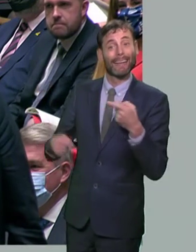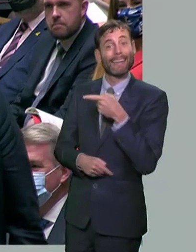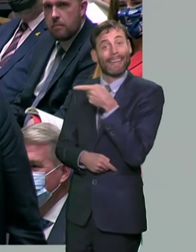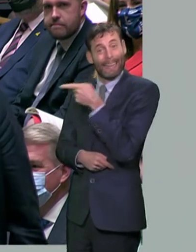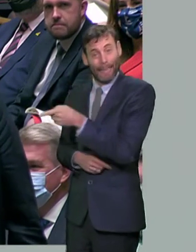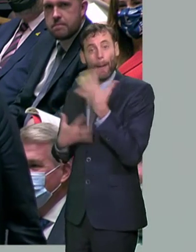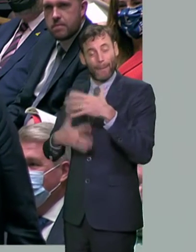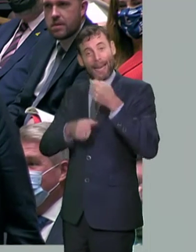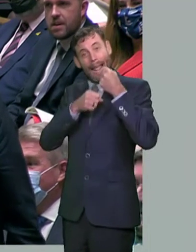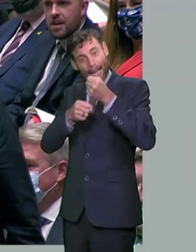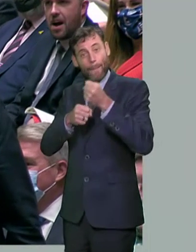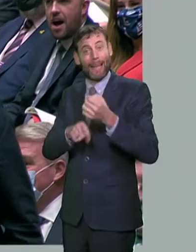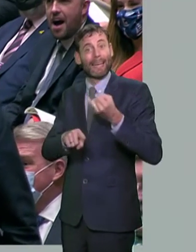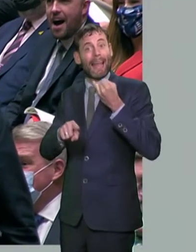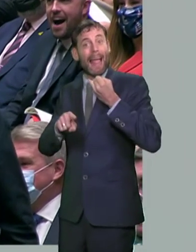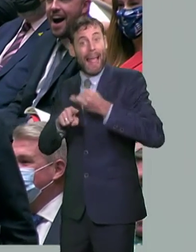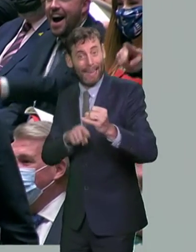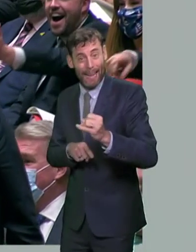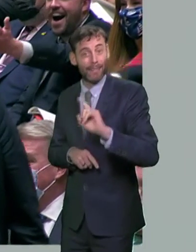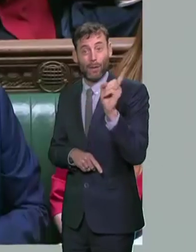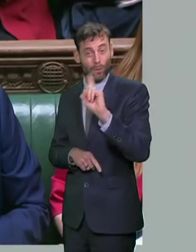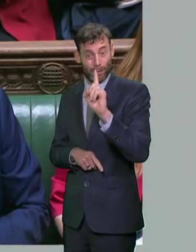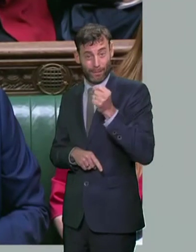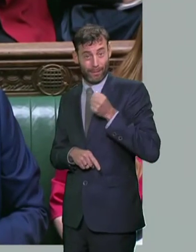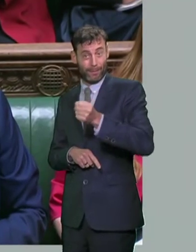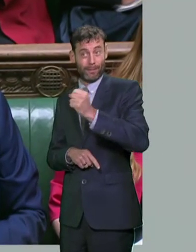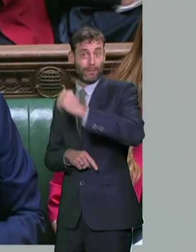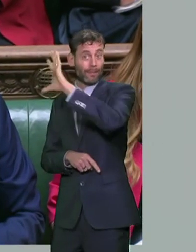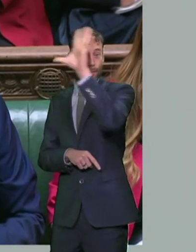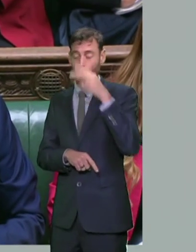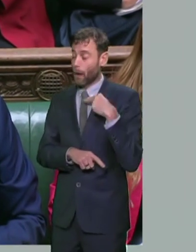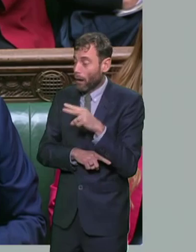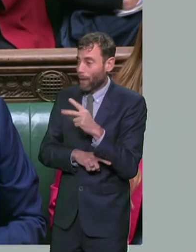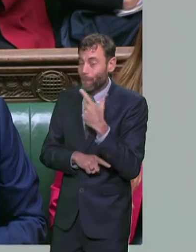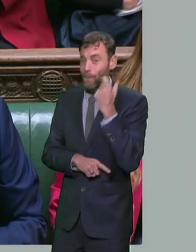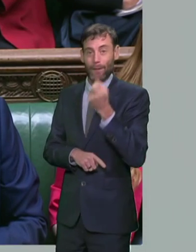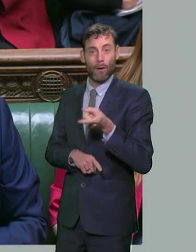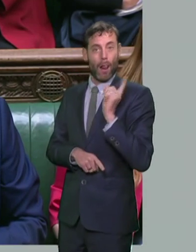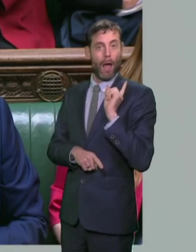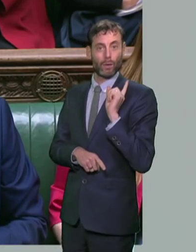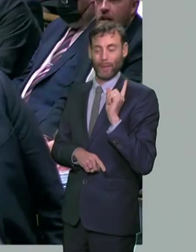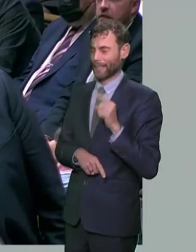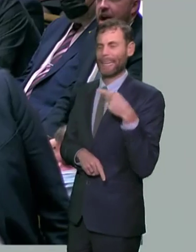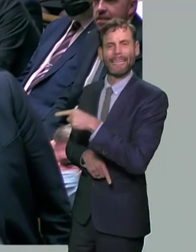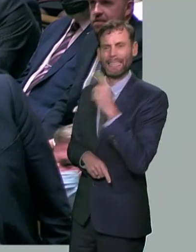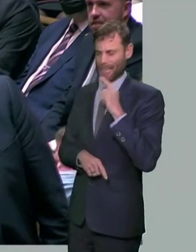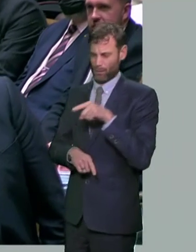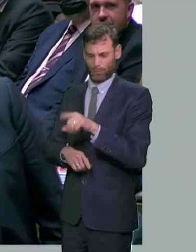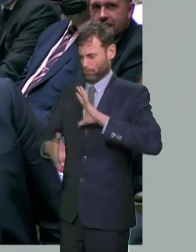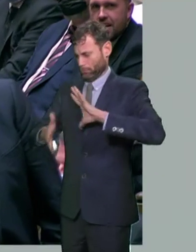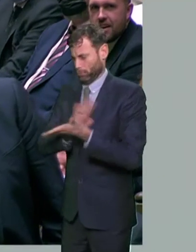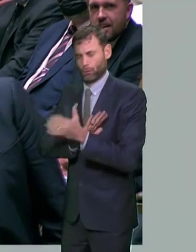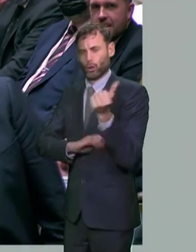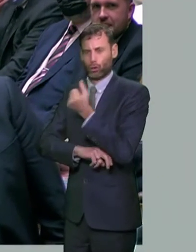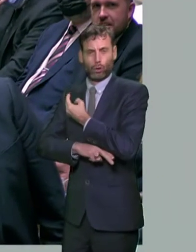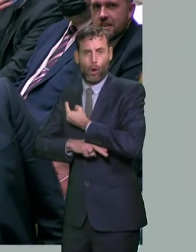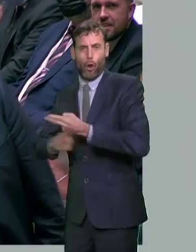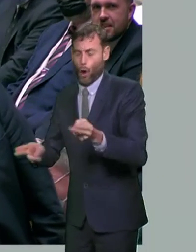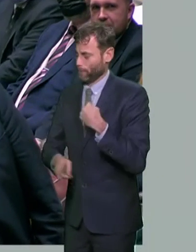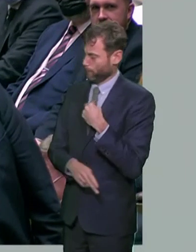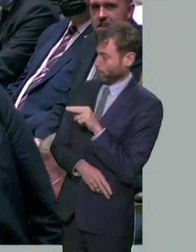He said it would be “devastating” and that it should be cancelled.